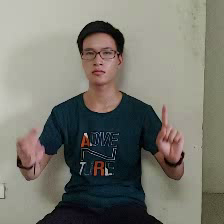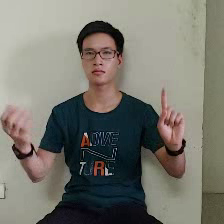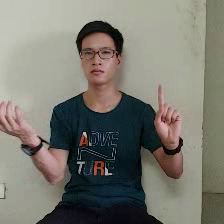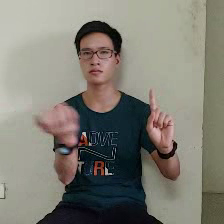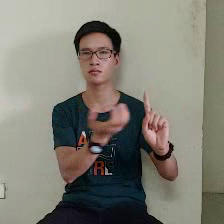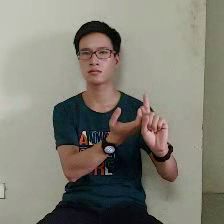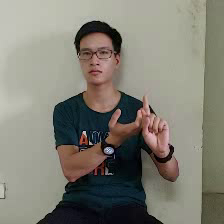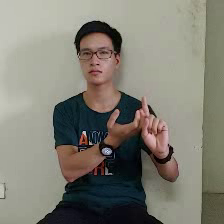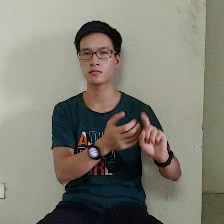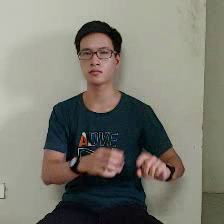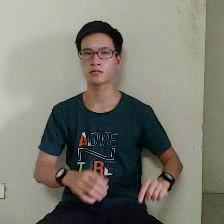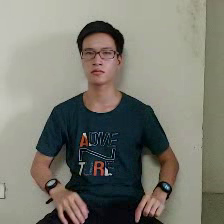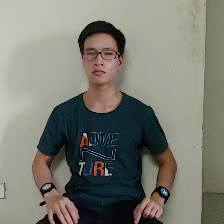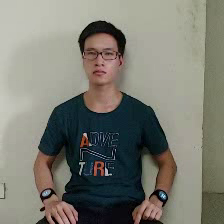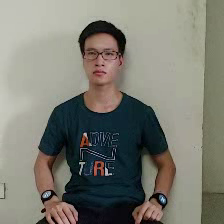Hâm mộ